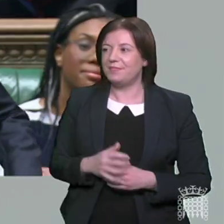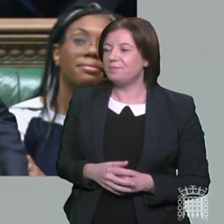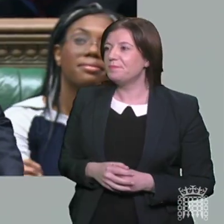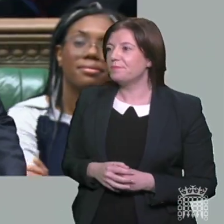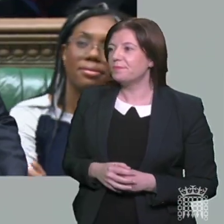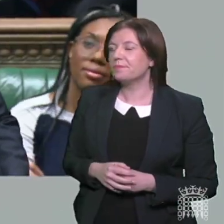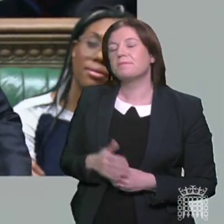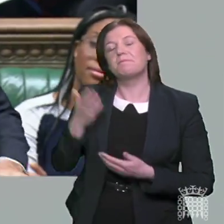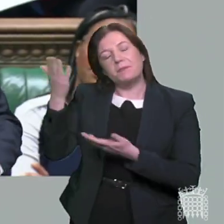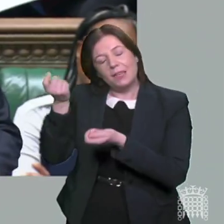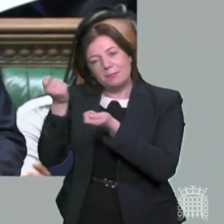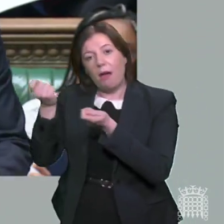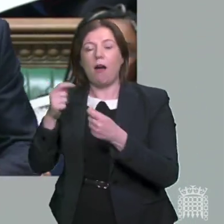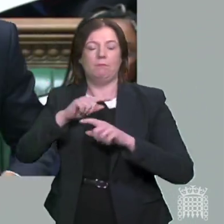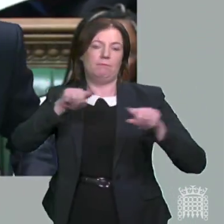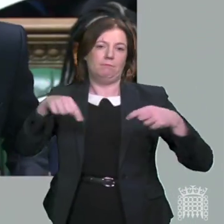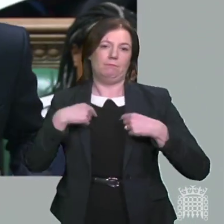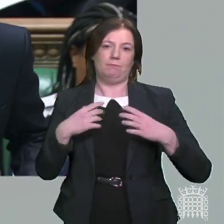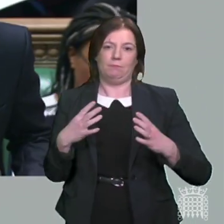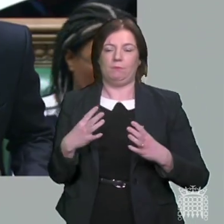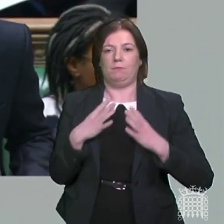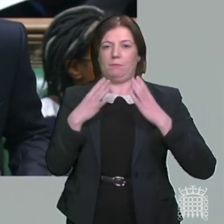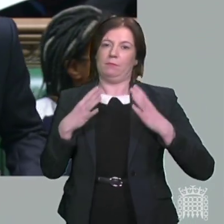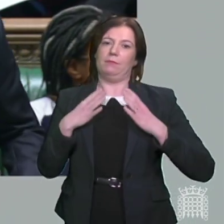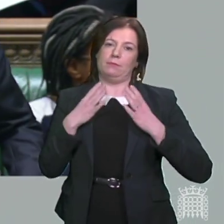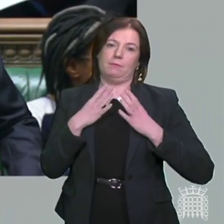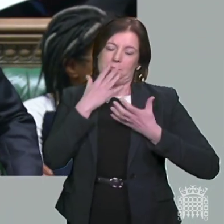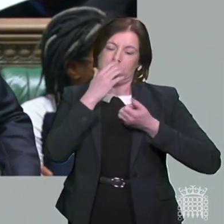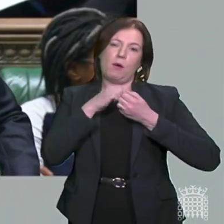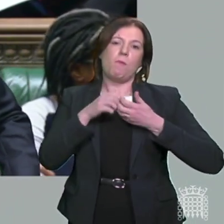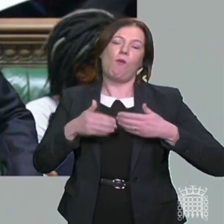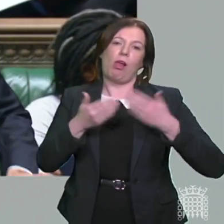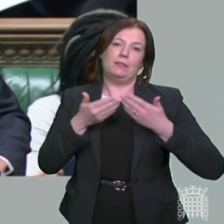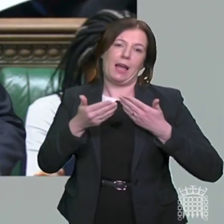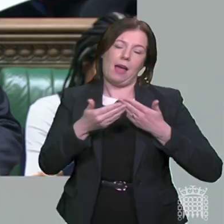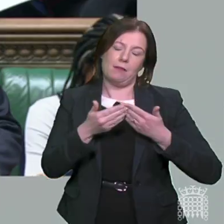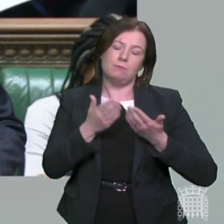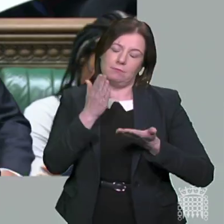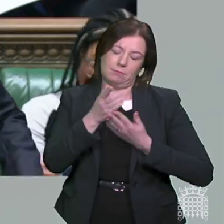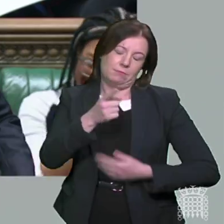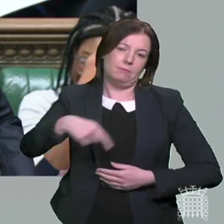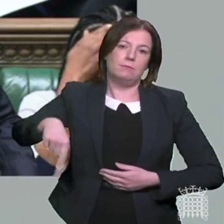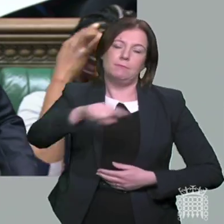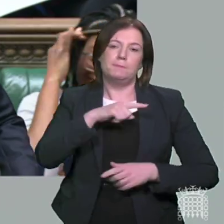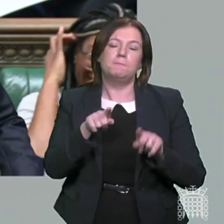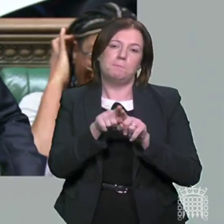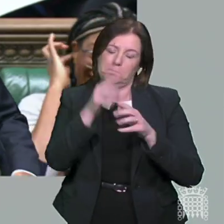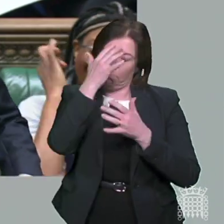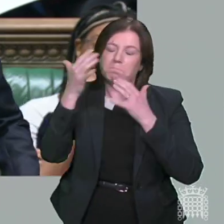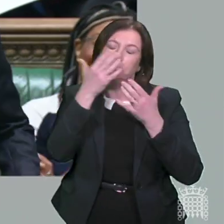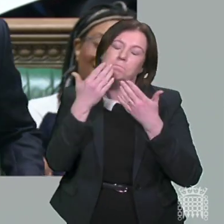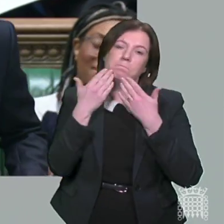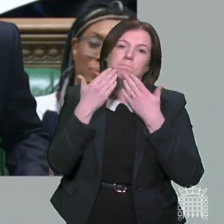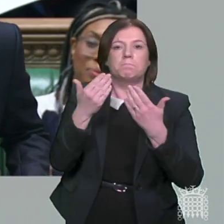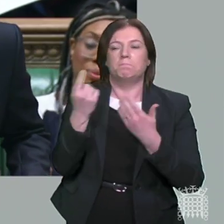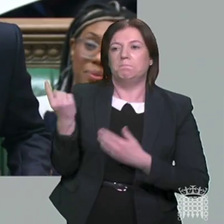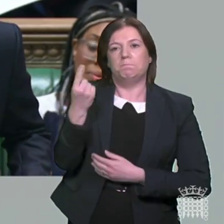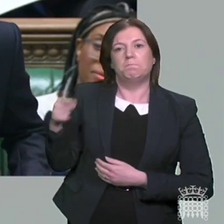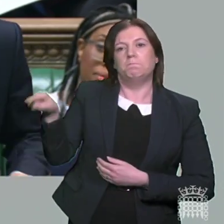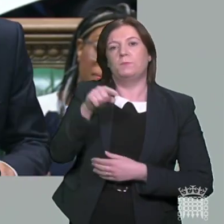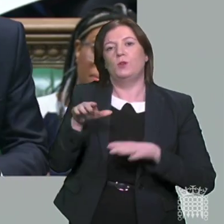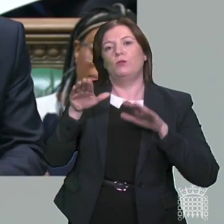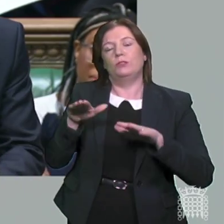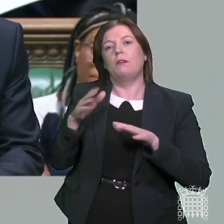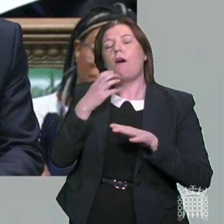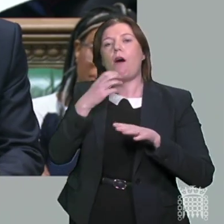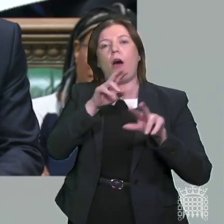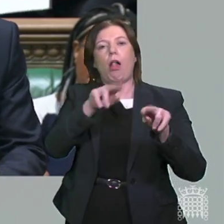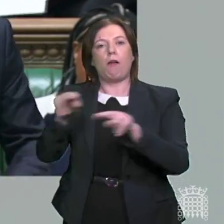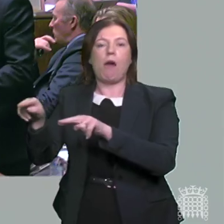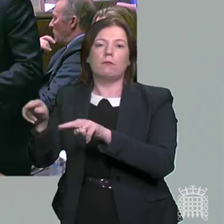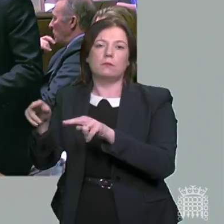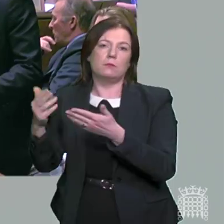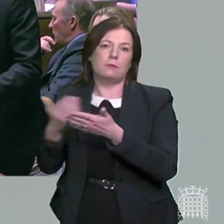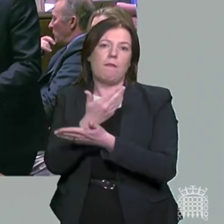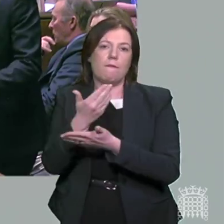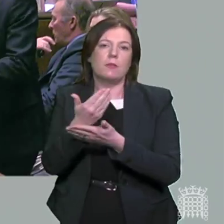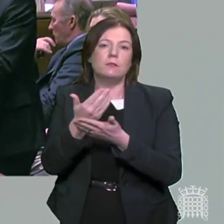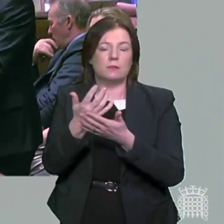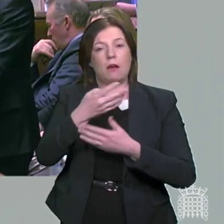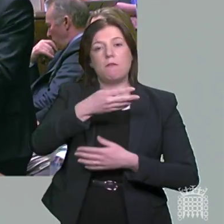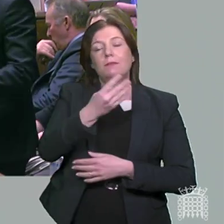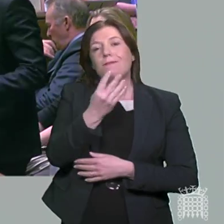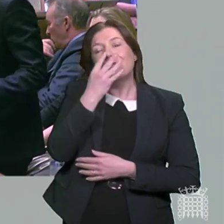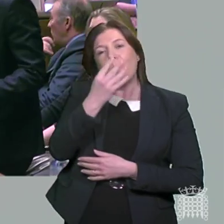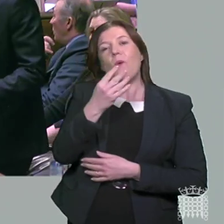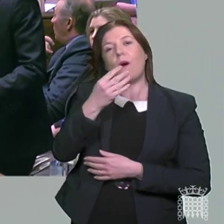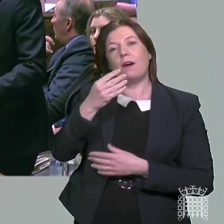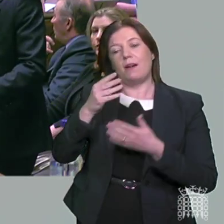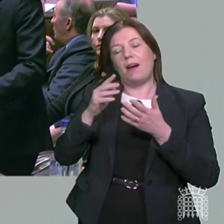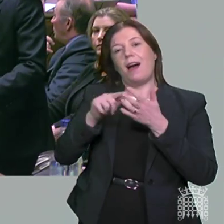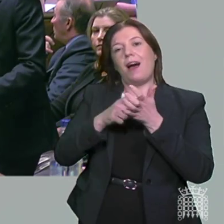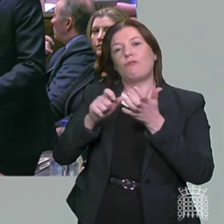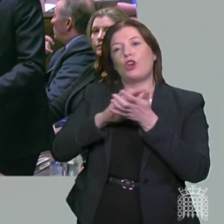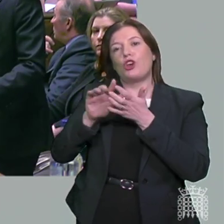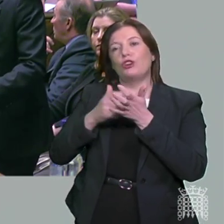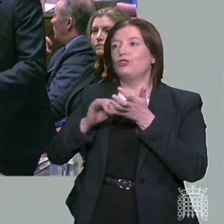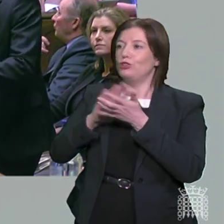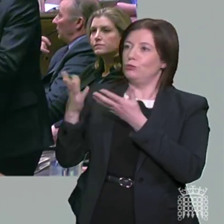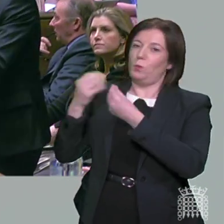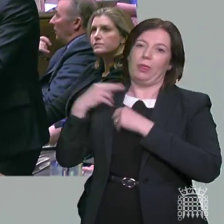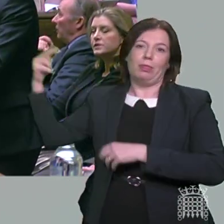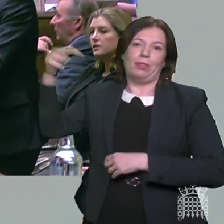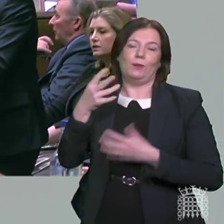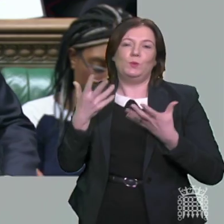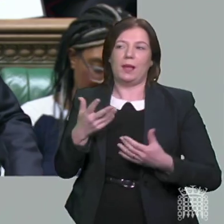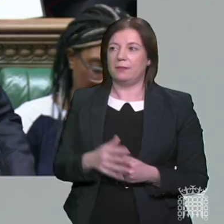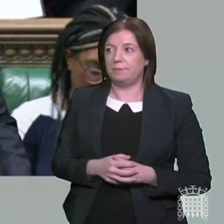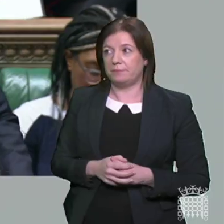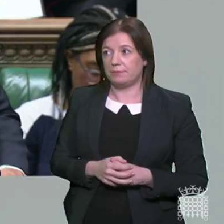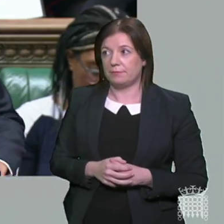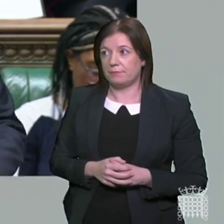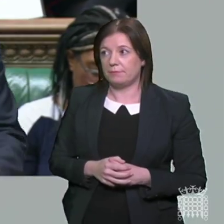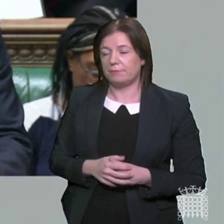As we prepare to mark Holocaust Memorial Day, I am sure the whole House will join me in paying tribute to the extraordinary courage of Britain’s holocaust survivors, including 94-year-old Arek Hersh, who is here with us today.